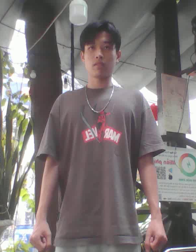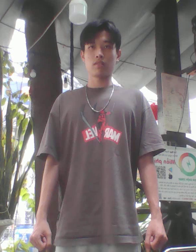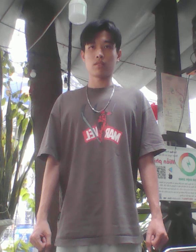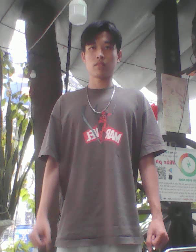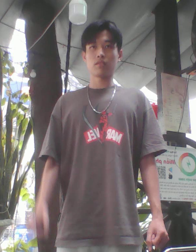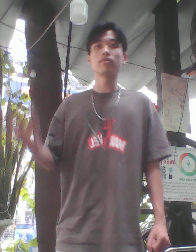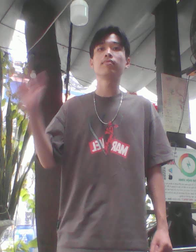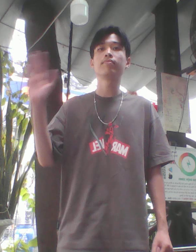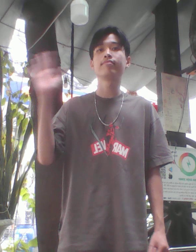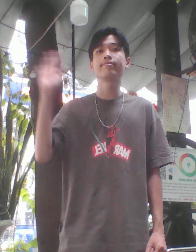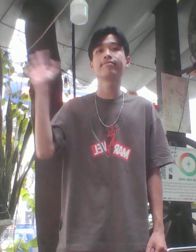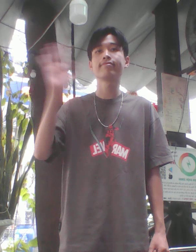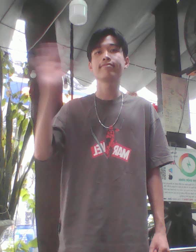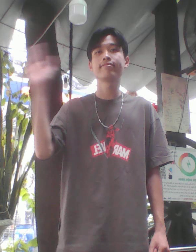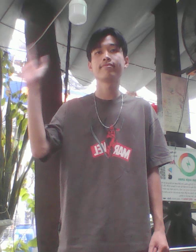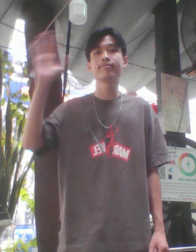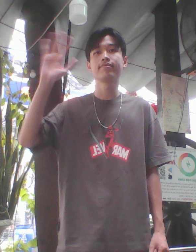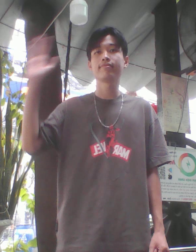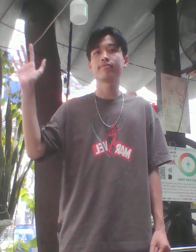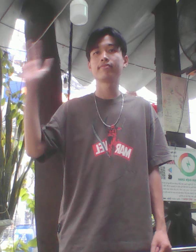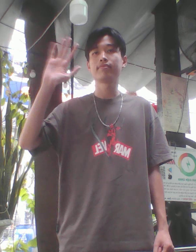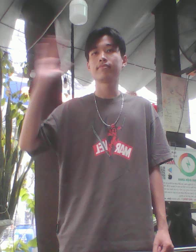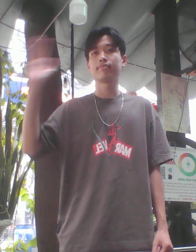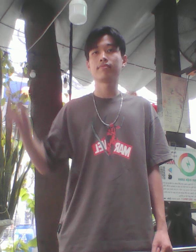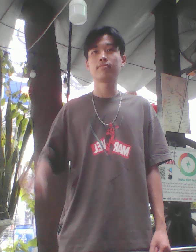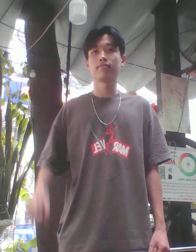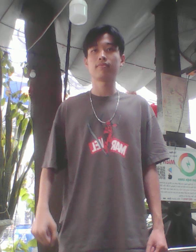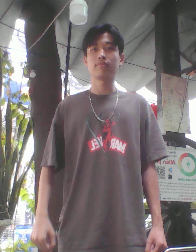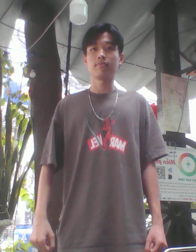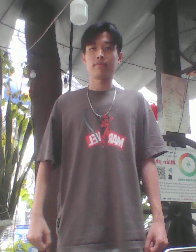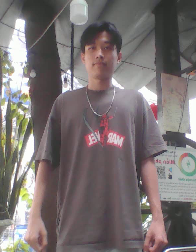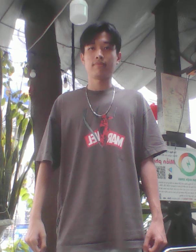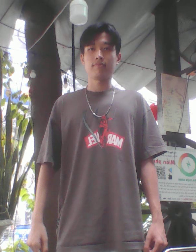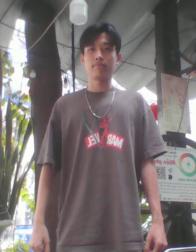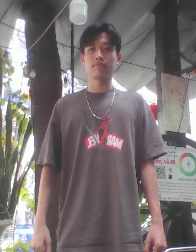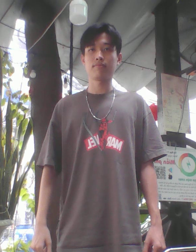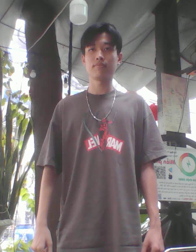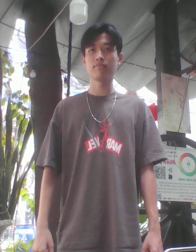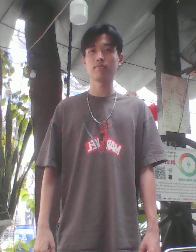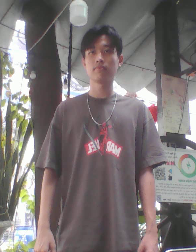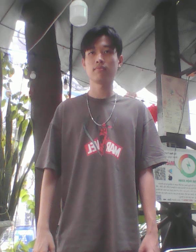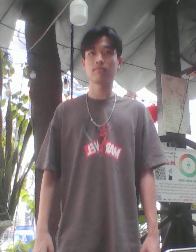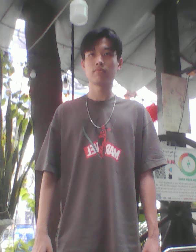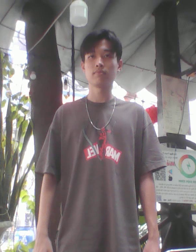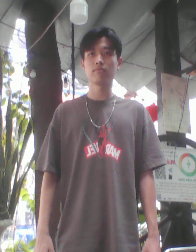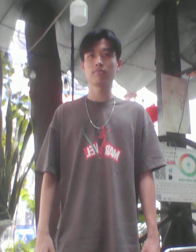xin chào